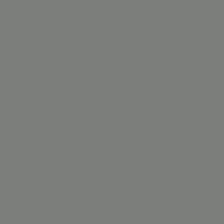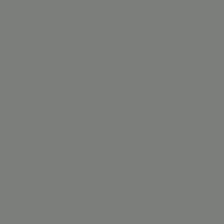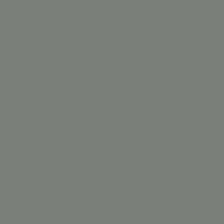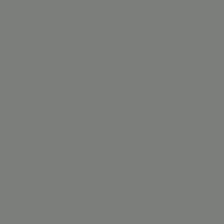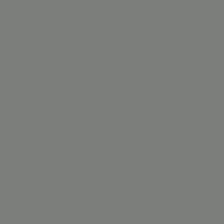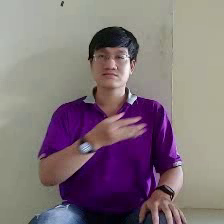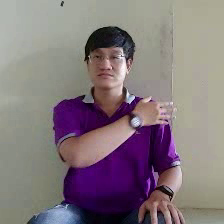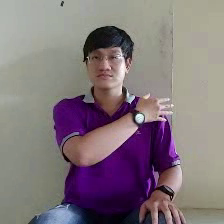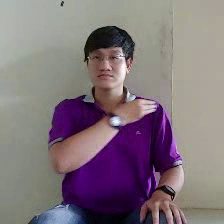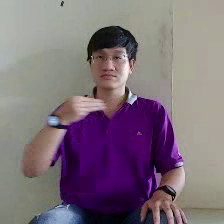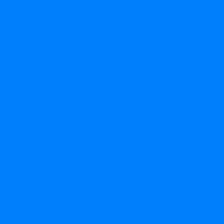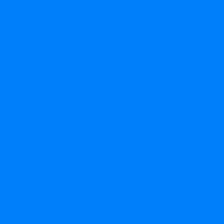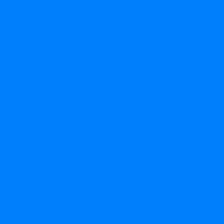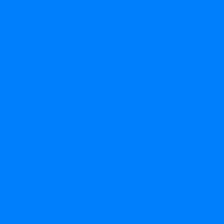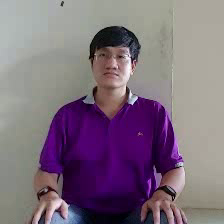Lây bệnh